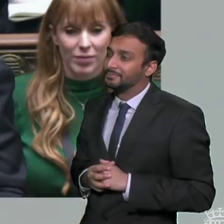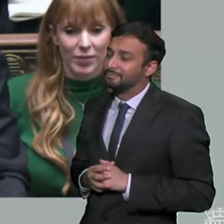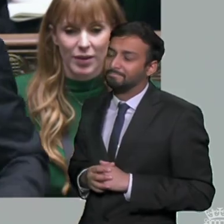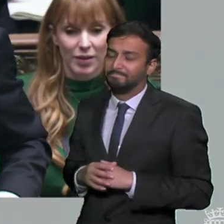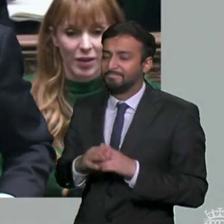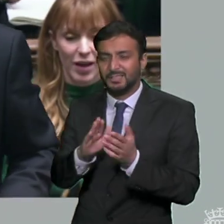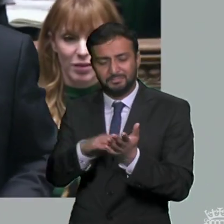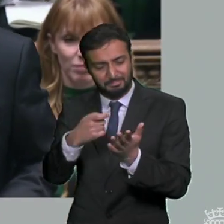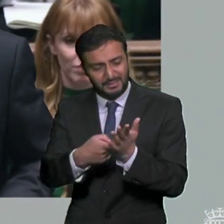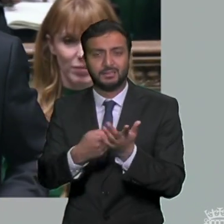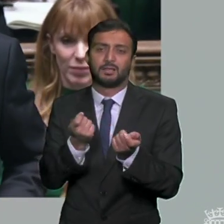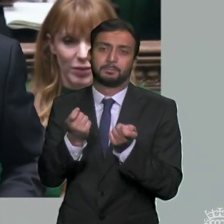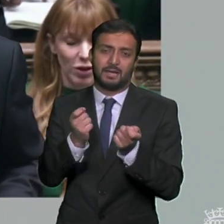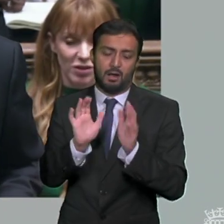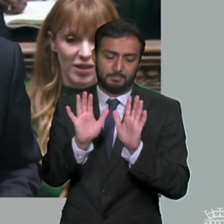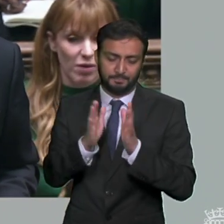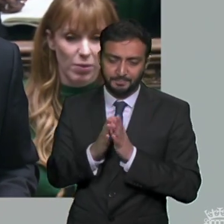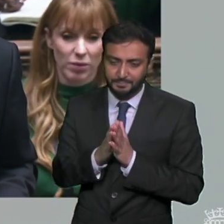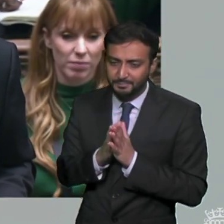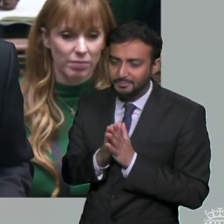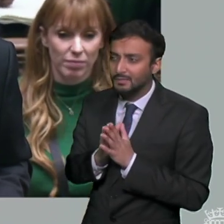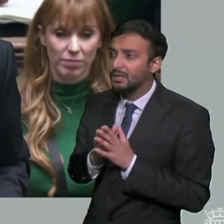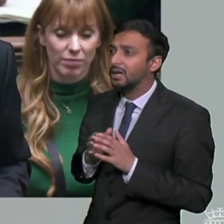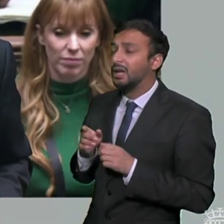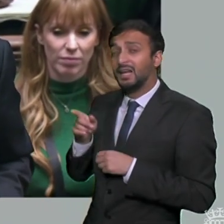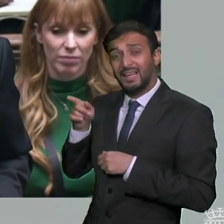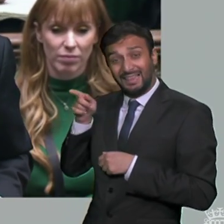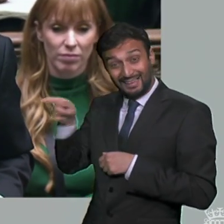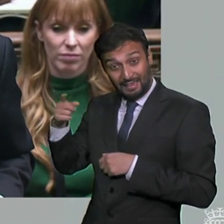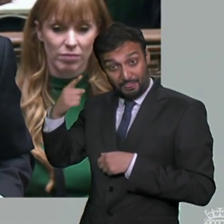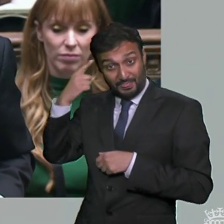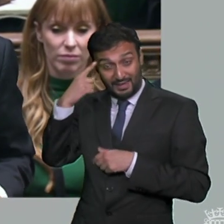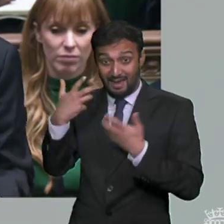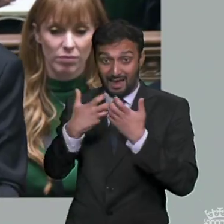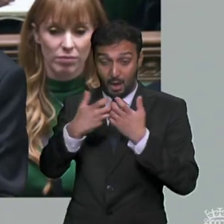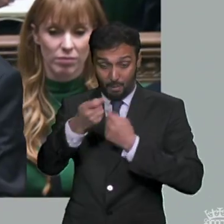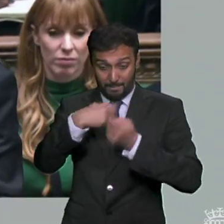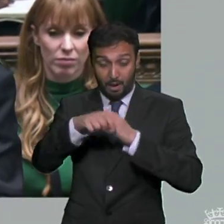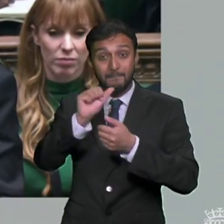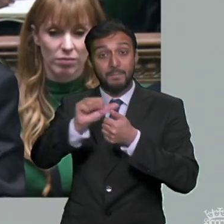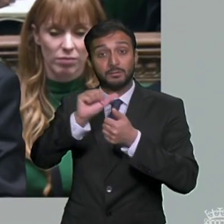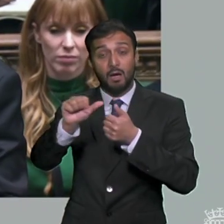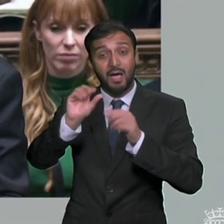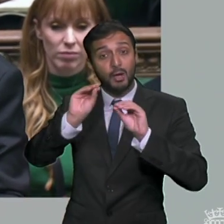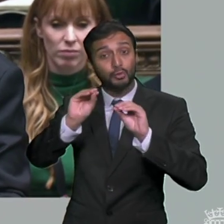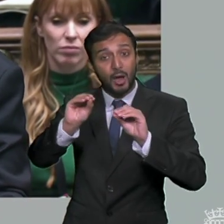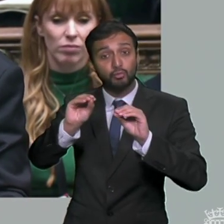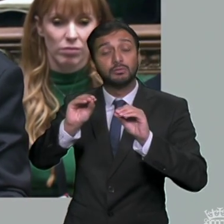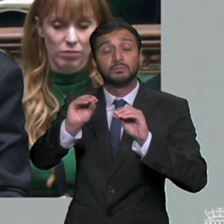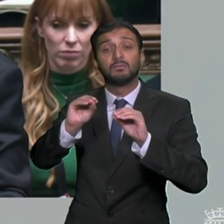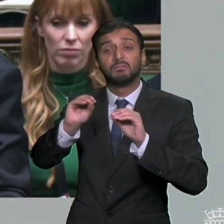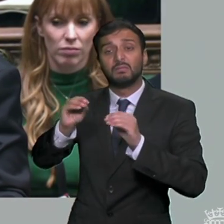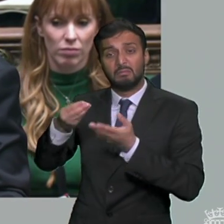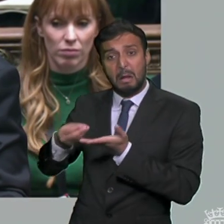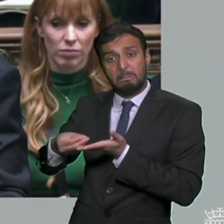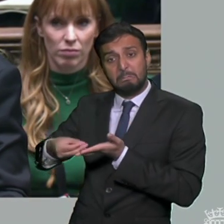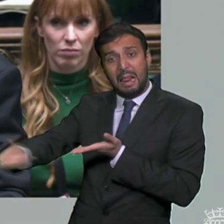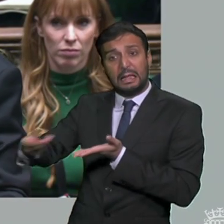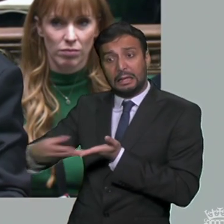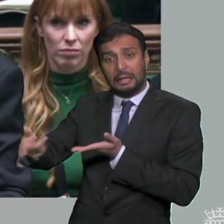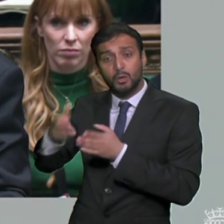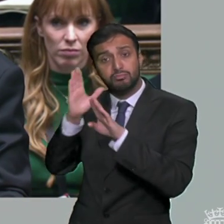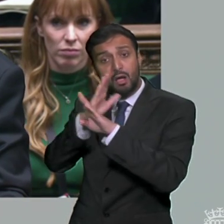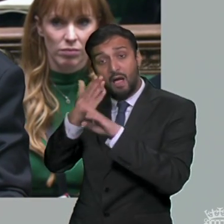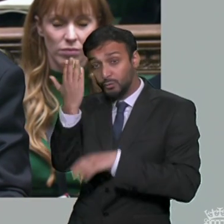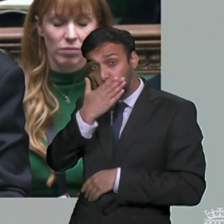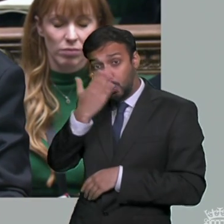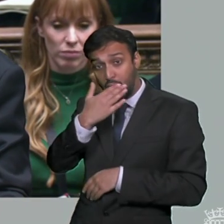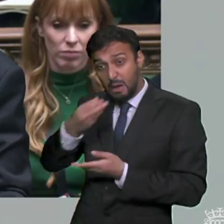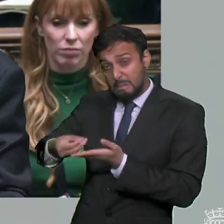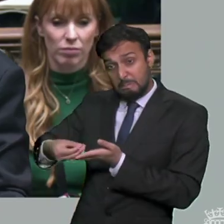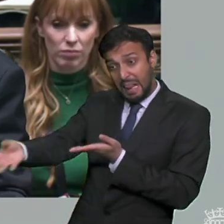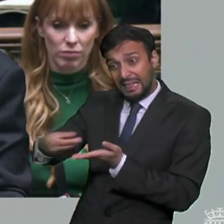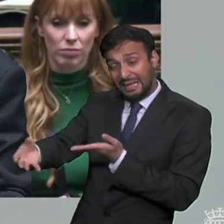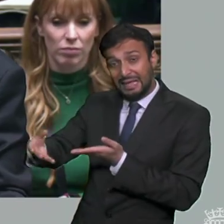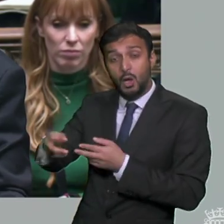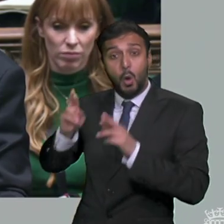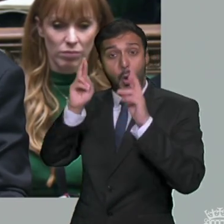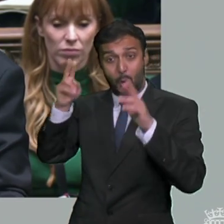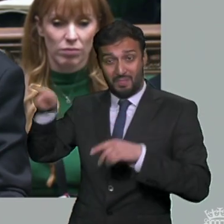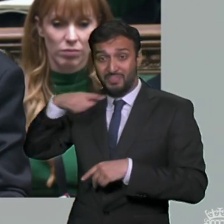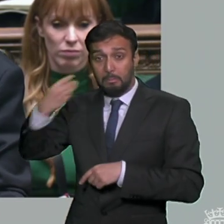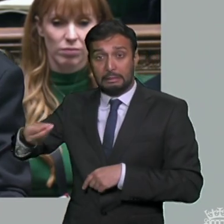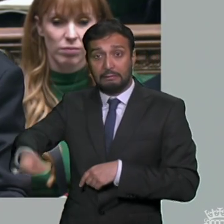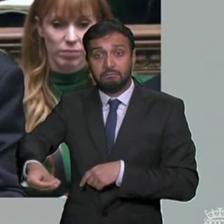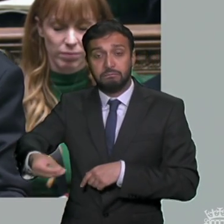If the Prime Minister thinks that the route to better education in this country is tax breaks for private schools in the hope that they might hand some of that money down to state schools, that is laughable.